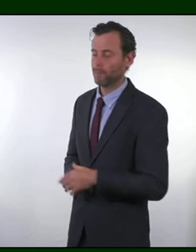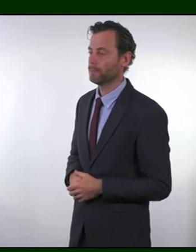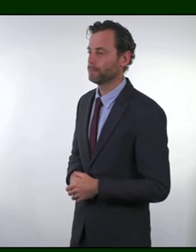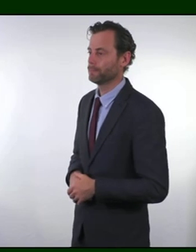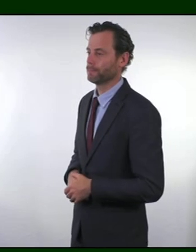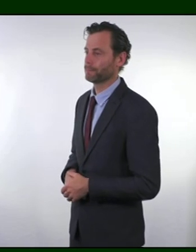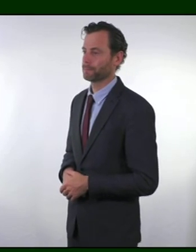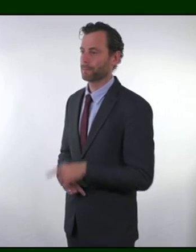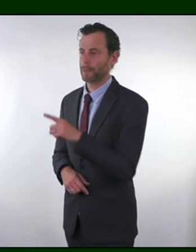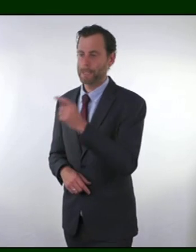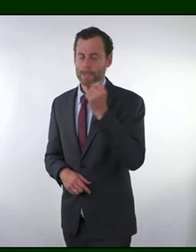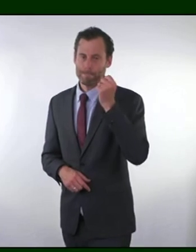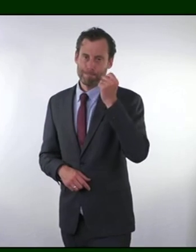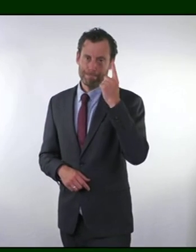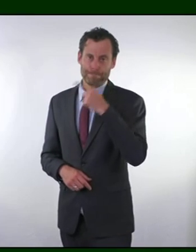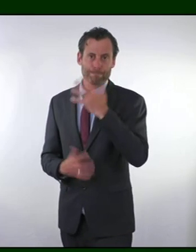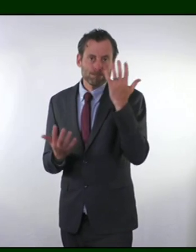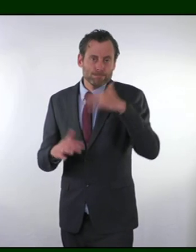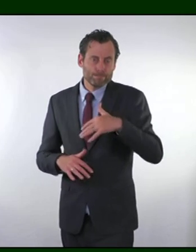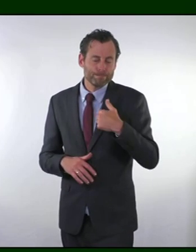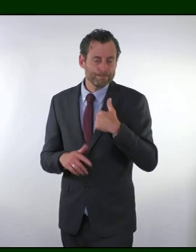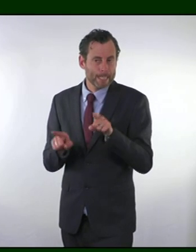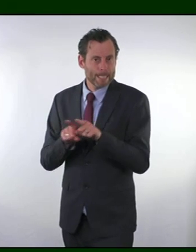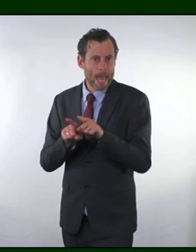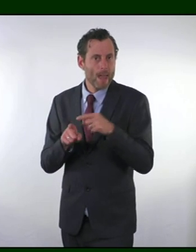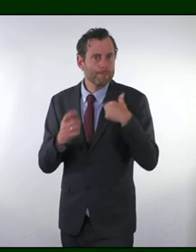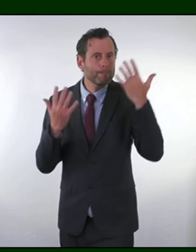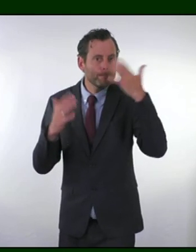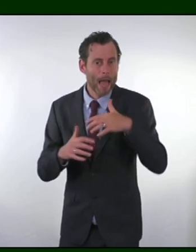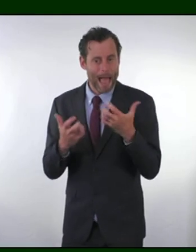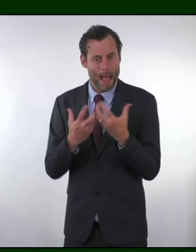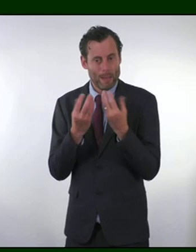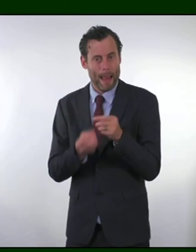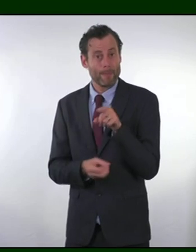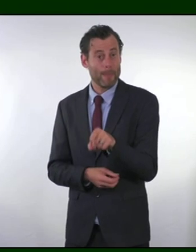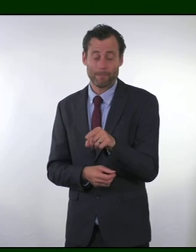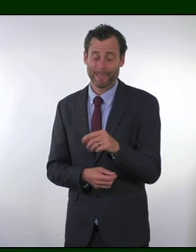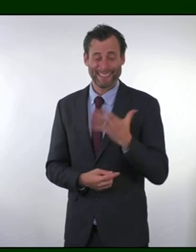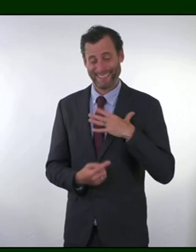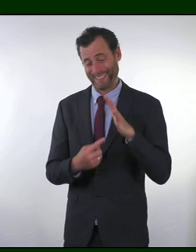I sympathise with the honourable Member and agree that the best thing we can do to help these sectors is to get them to reopen.